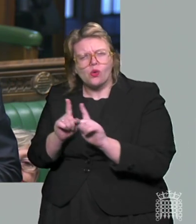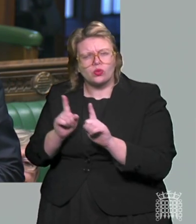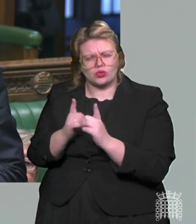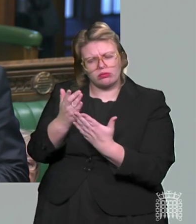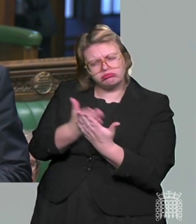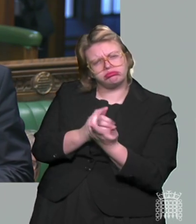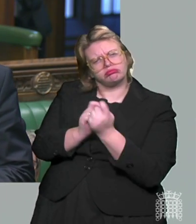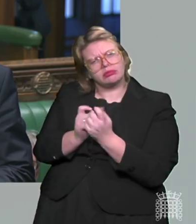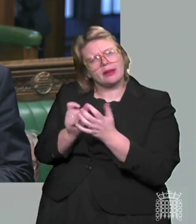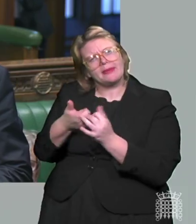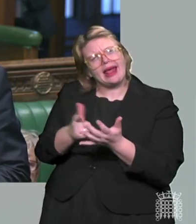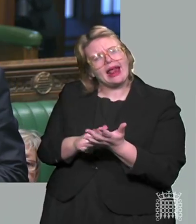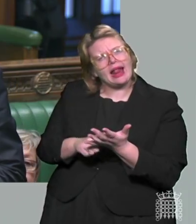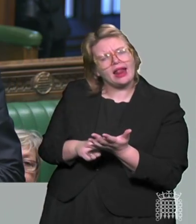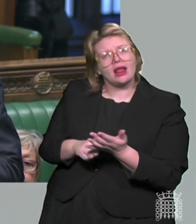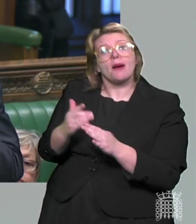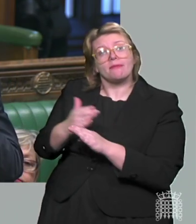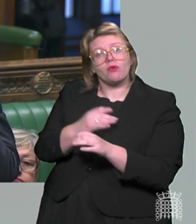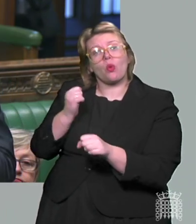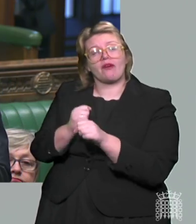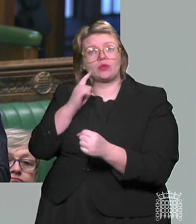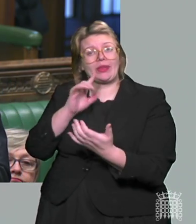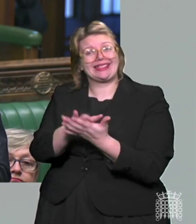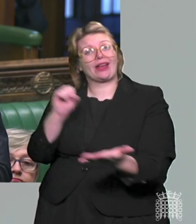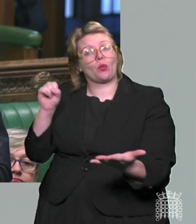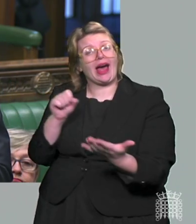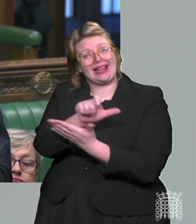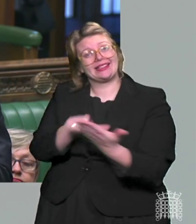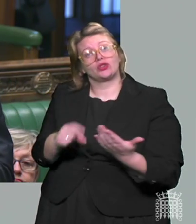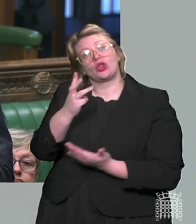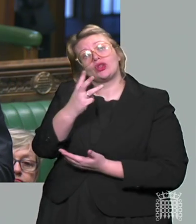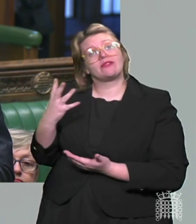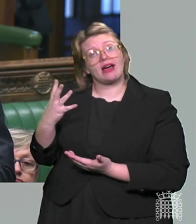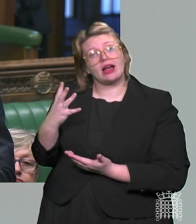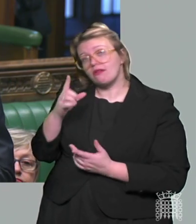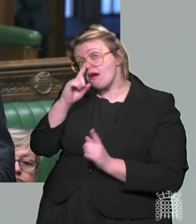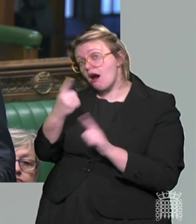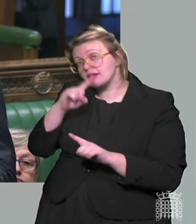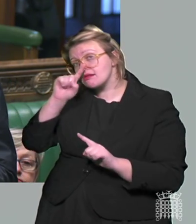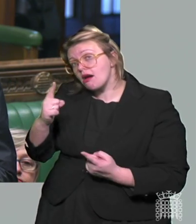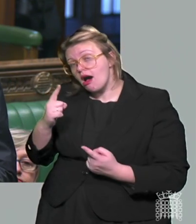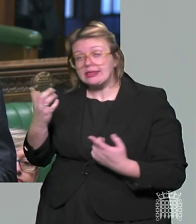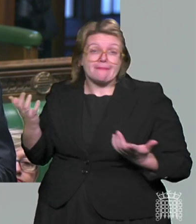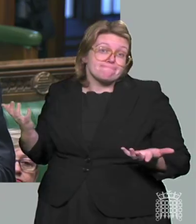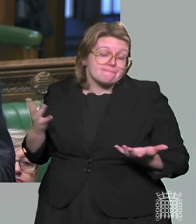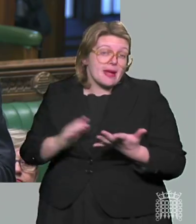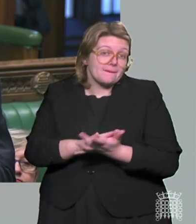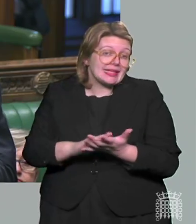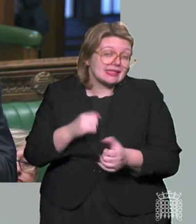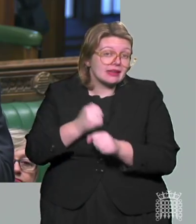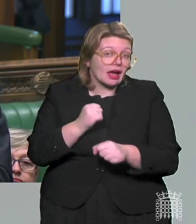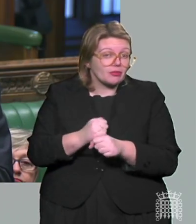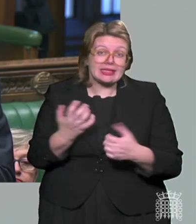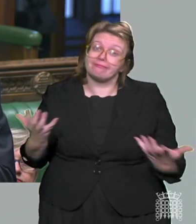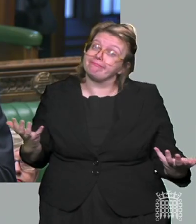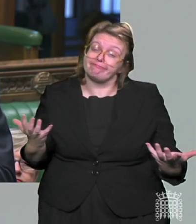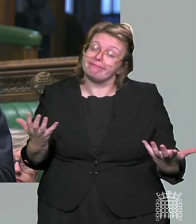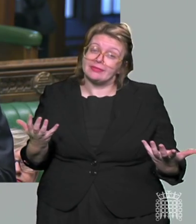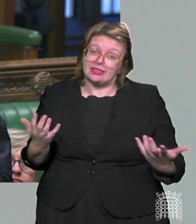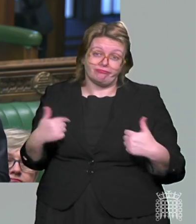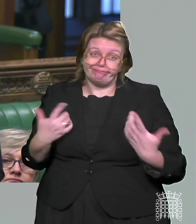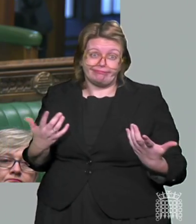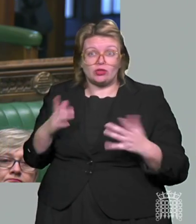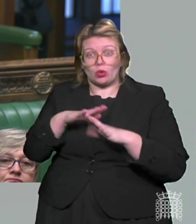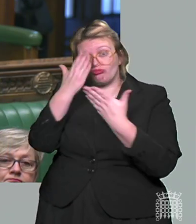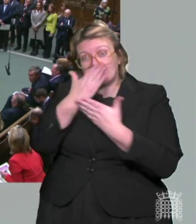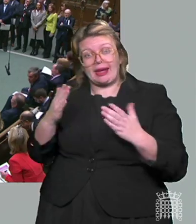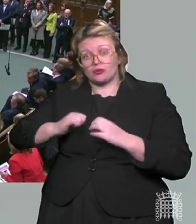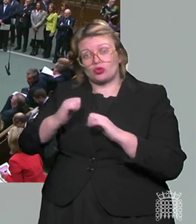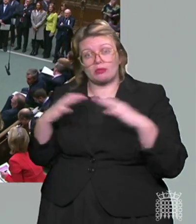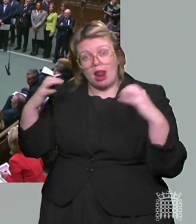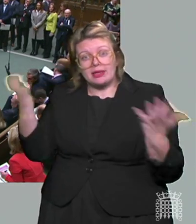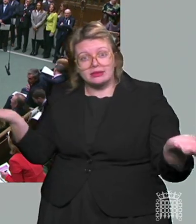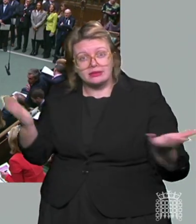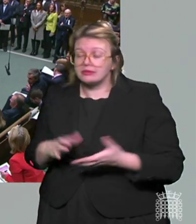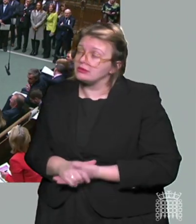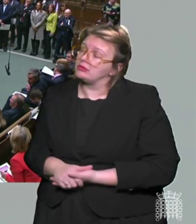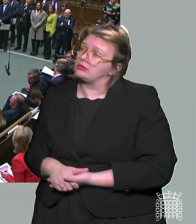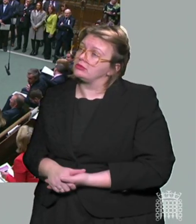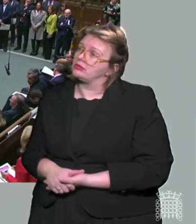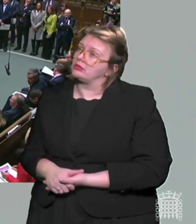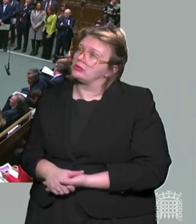It is almost one year to the day since the beginning of Russia’s illegal invasion of Ukraine, and an estimated 7,000 civilian lives have been lost during this time, in one of the most barbaric atrocities against civilians recorded since the second world war.